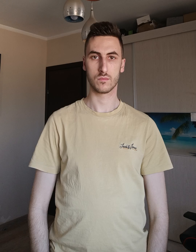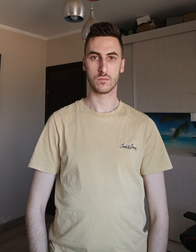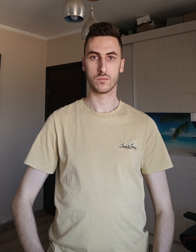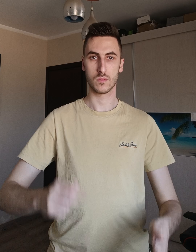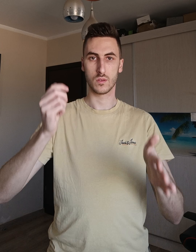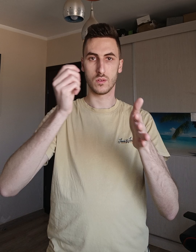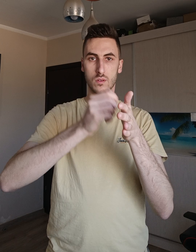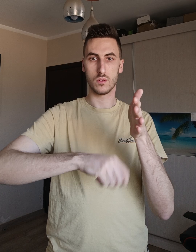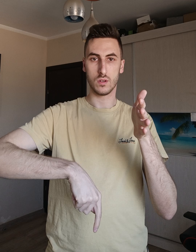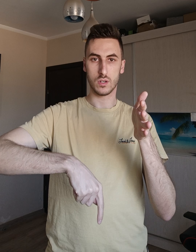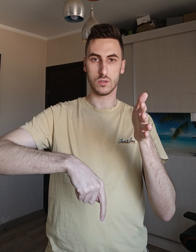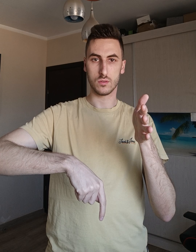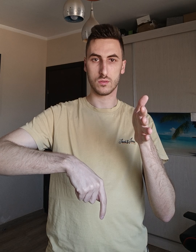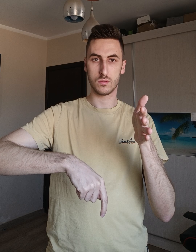לקנות